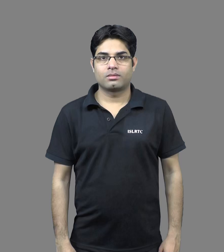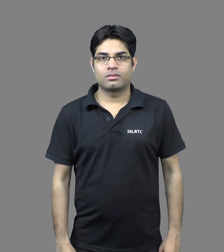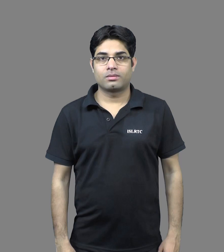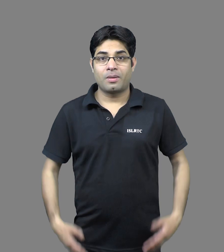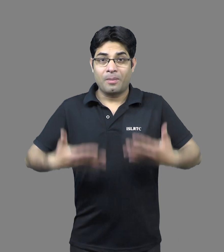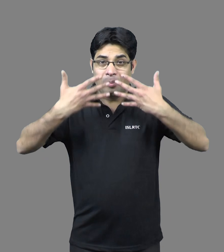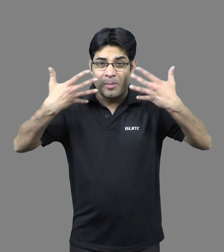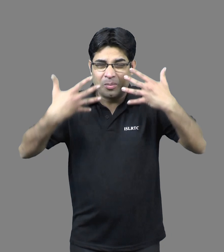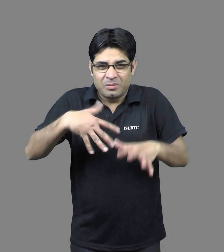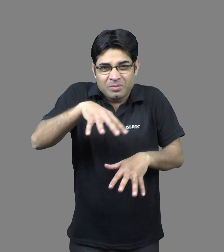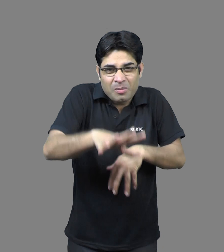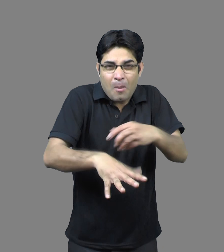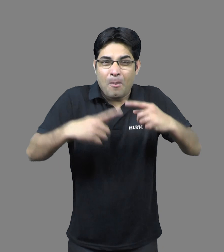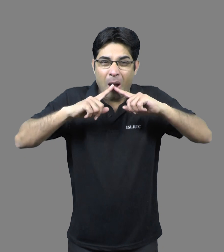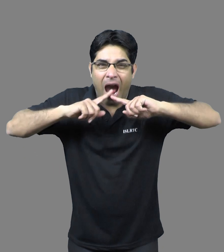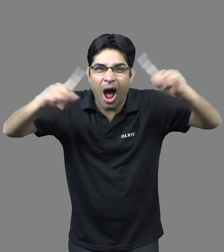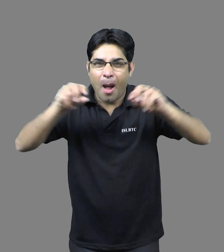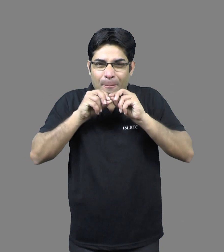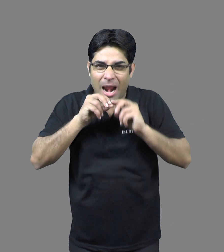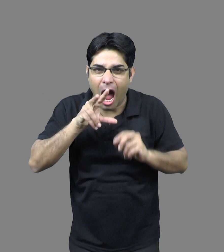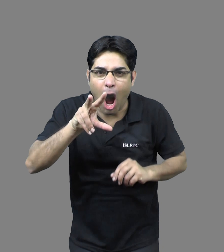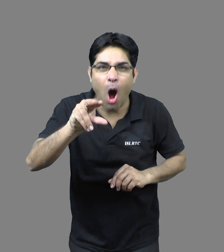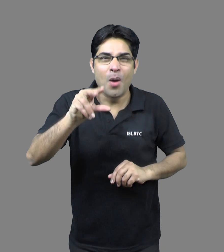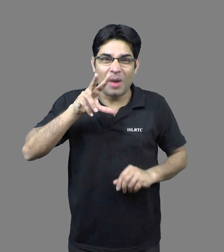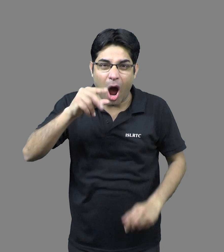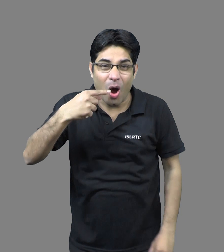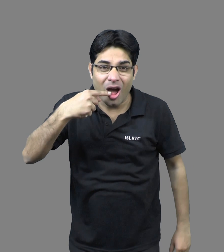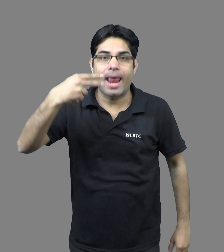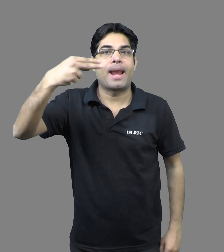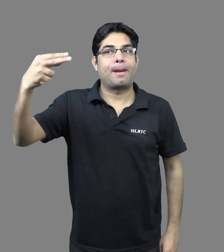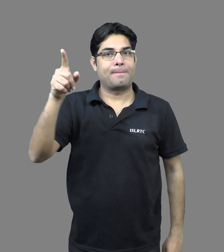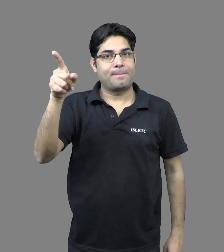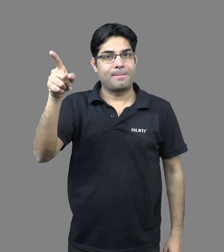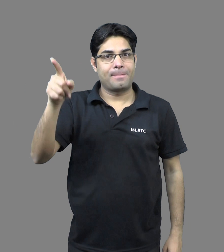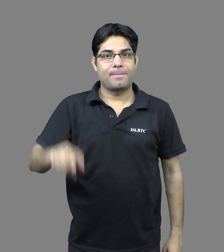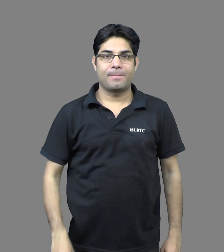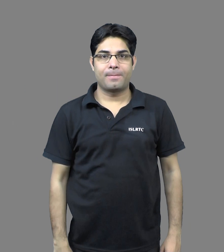Meow